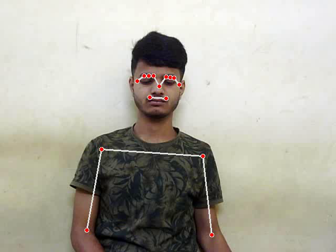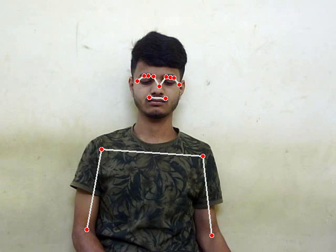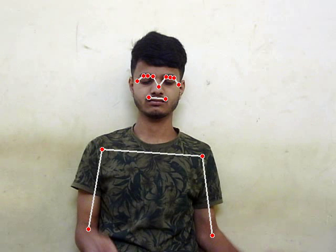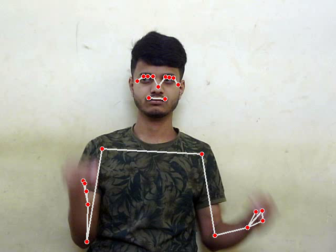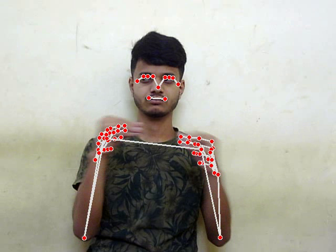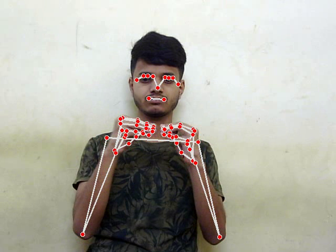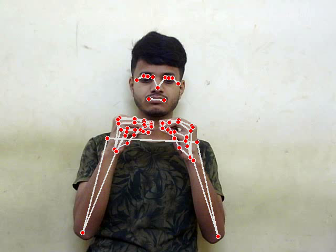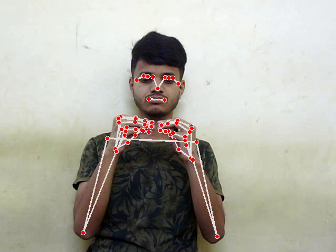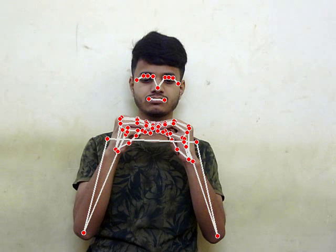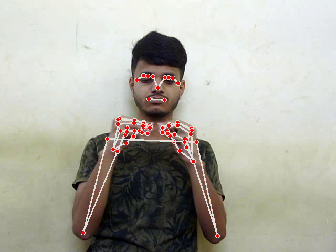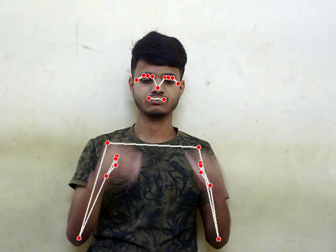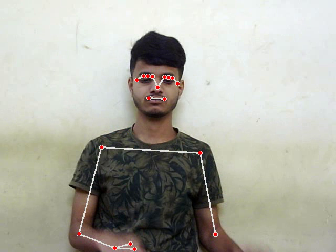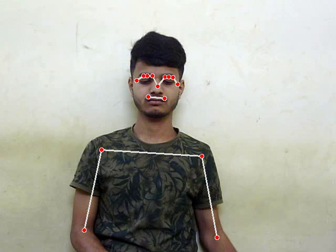more